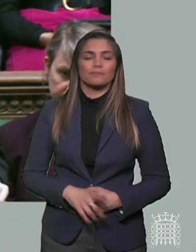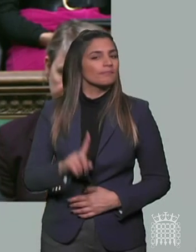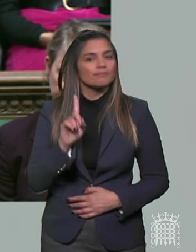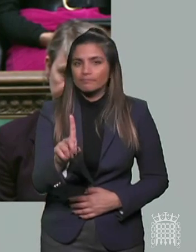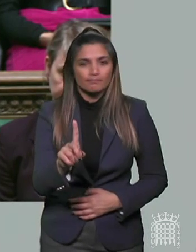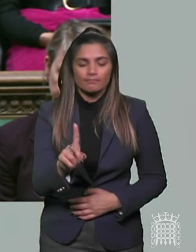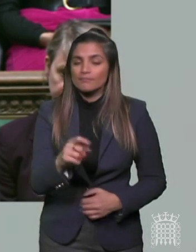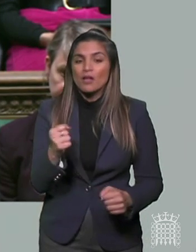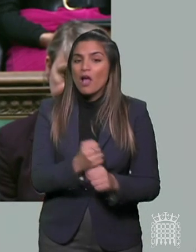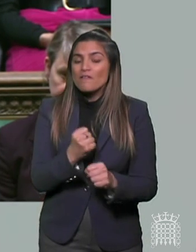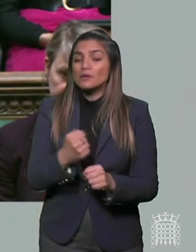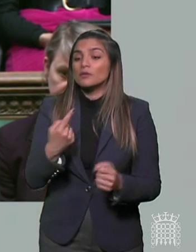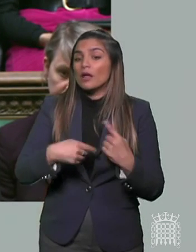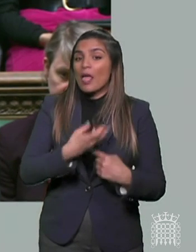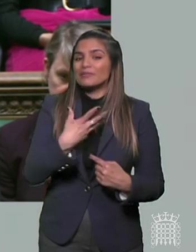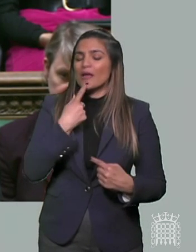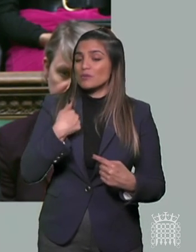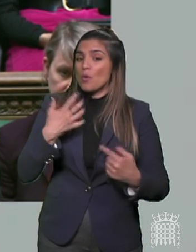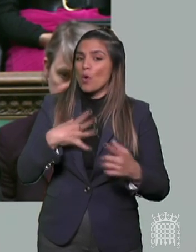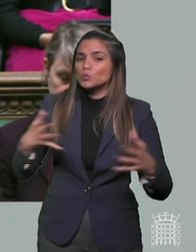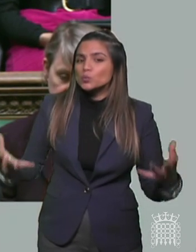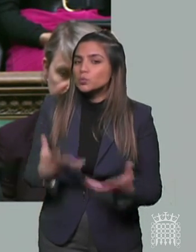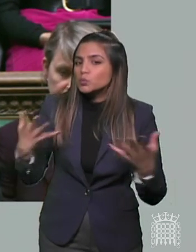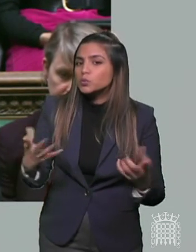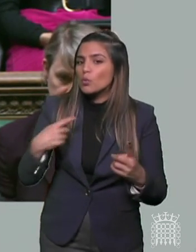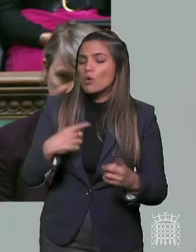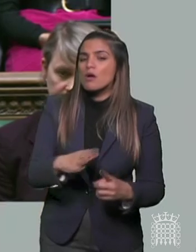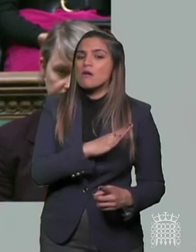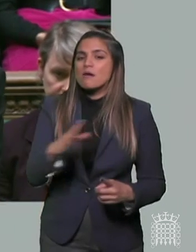Labour Governments increased support for our Army.